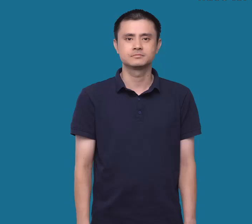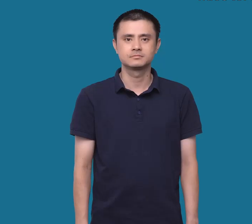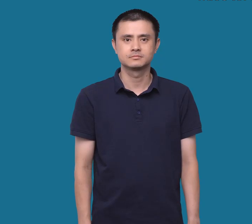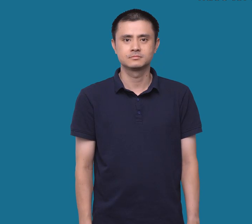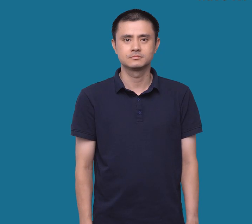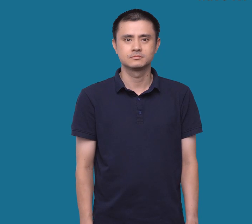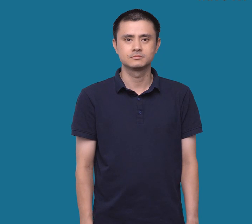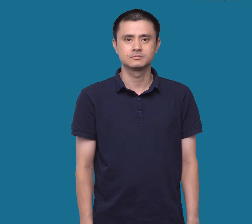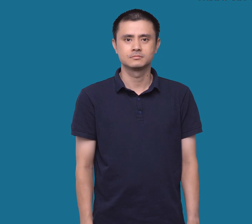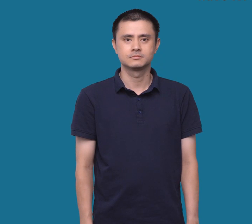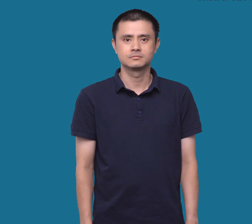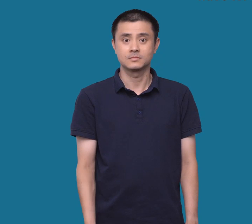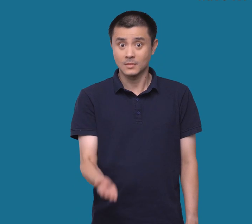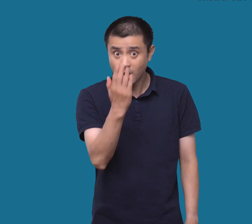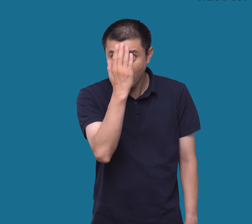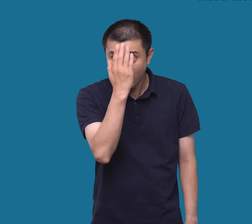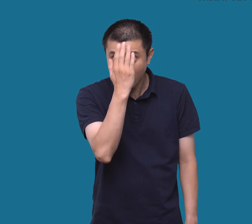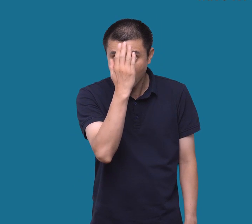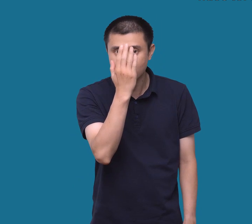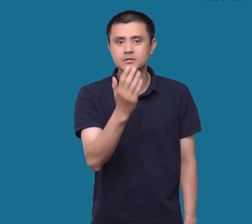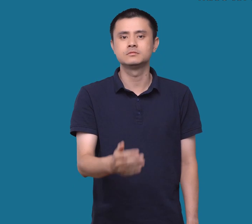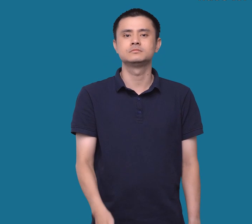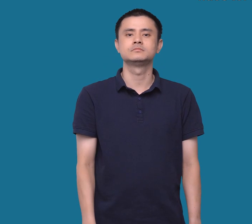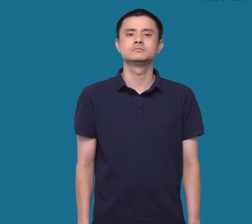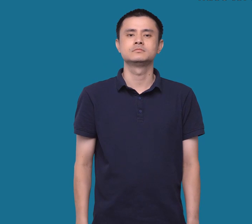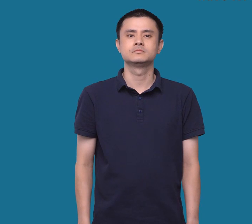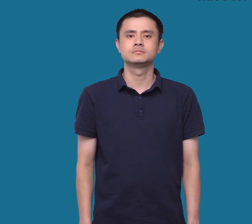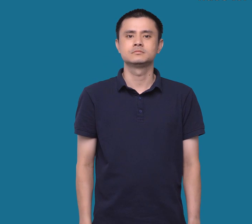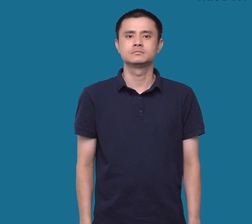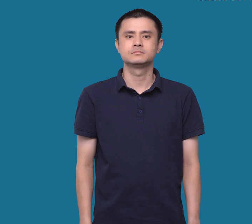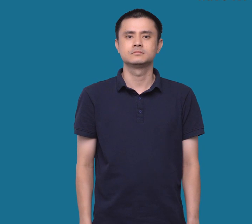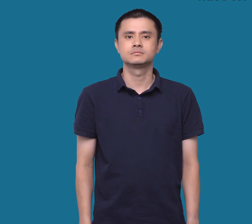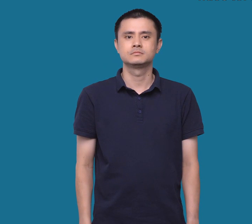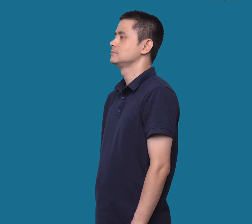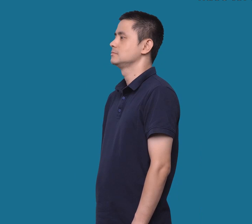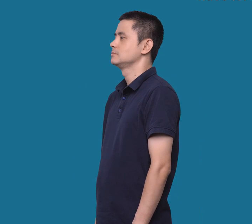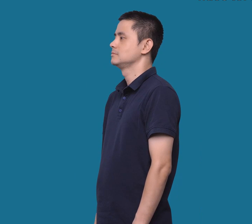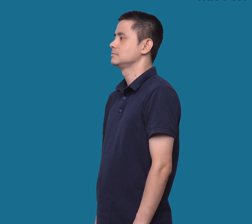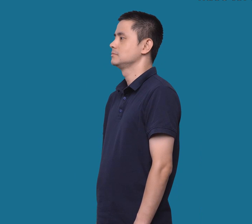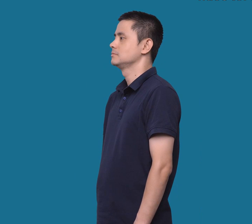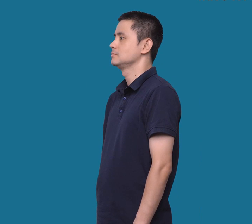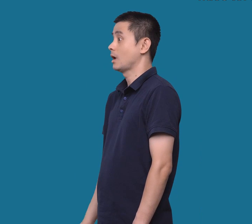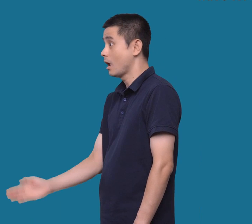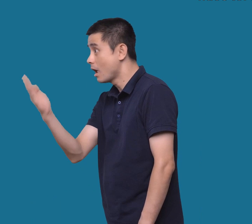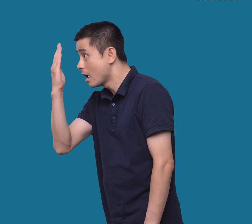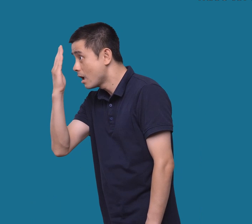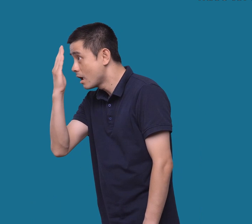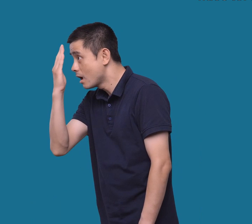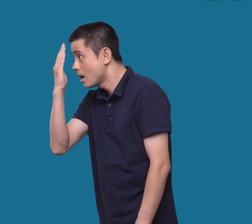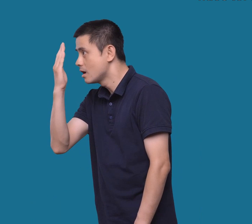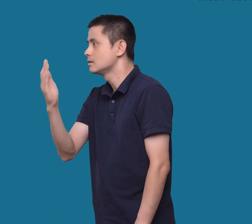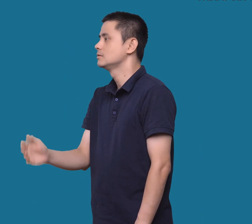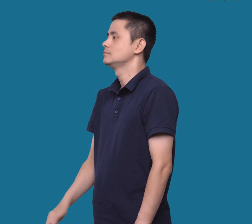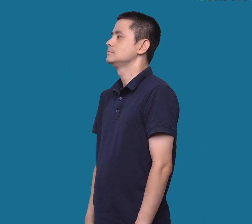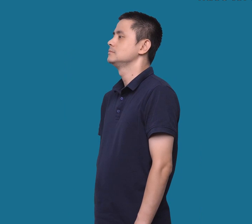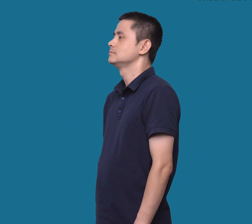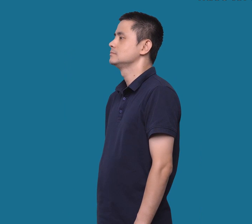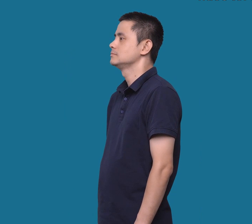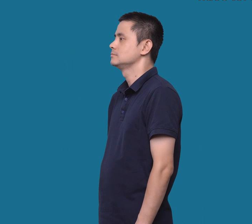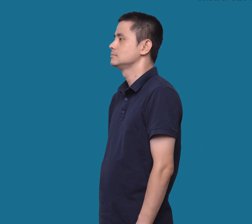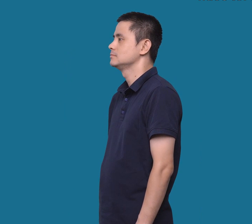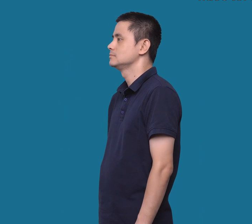nước tới chân mới nhảy